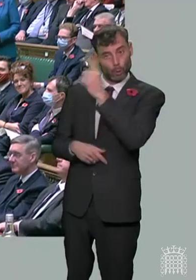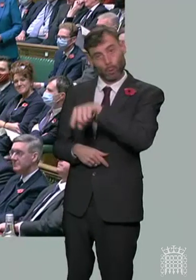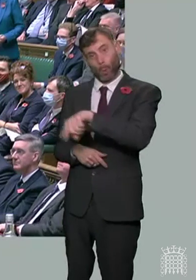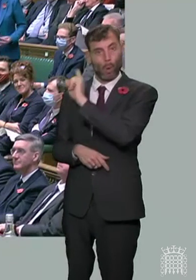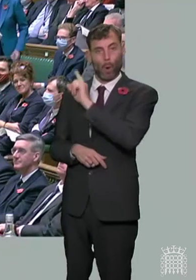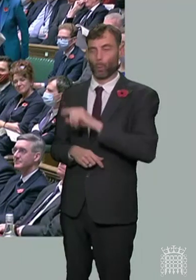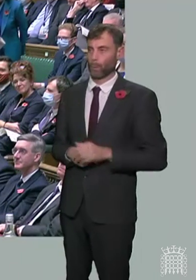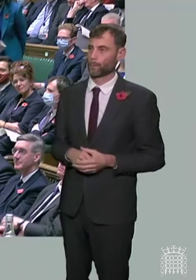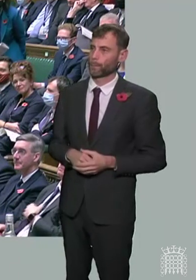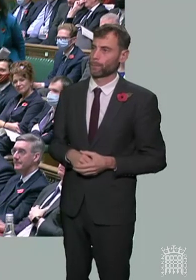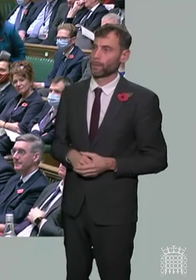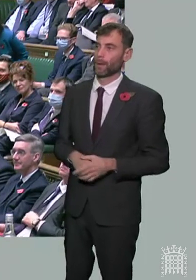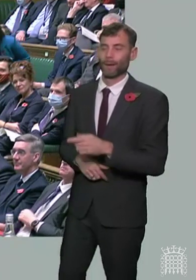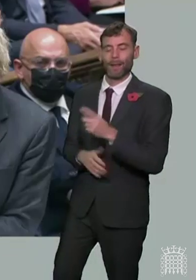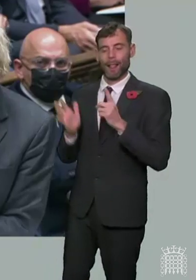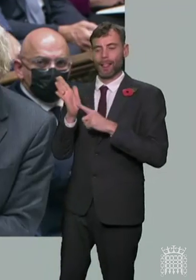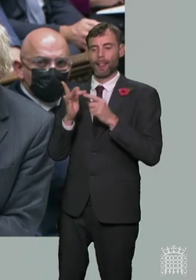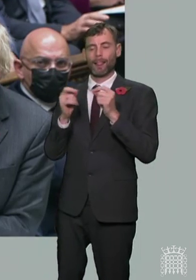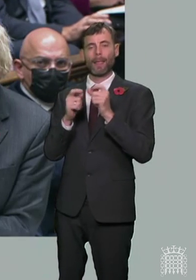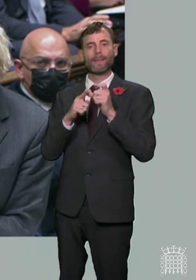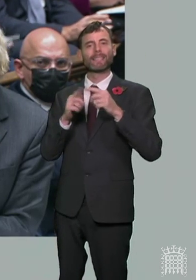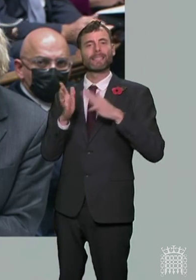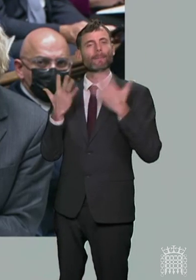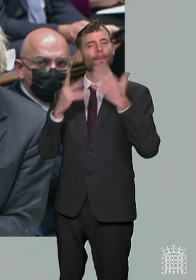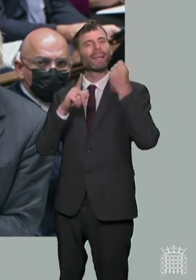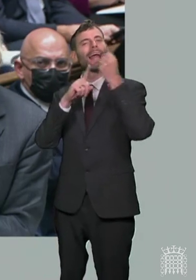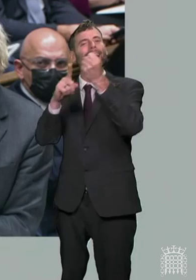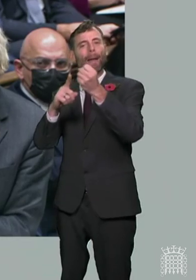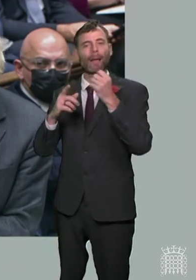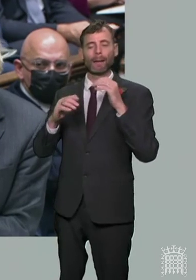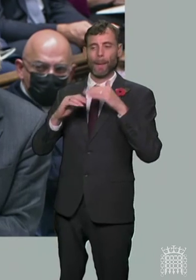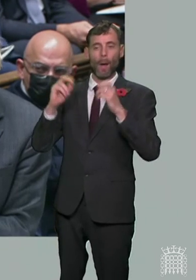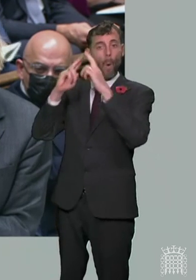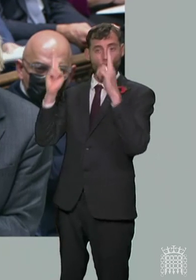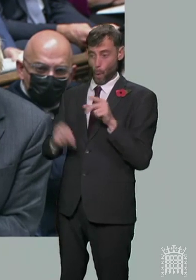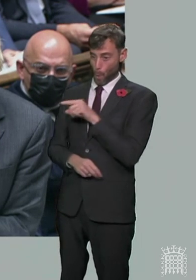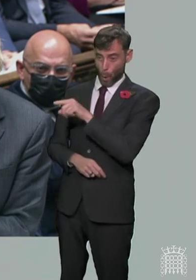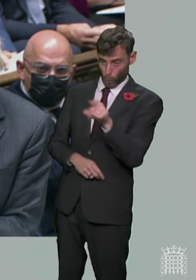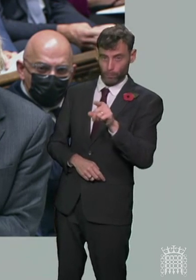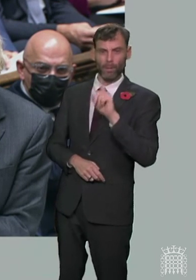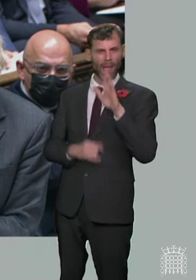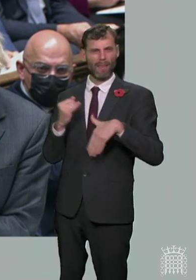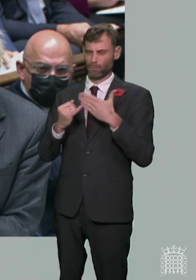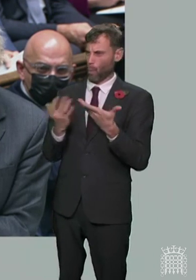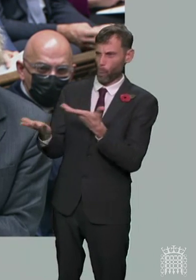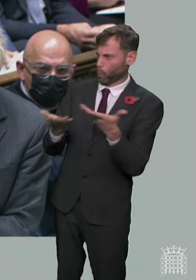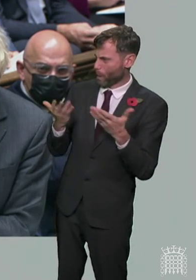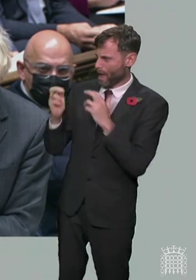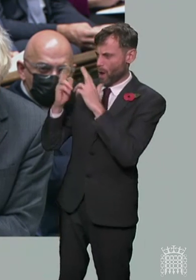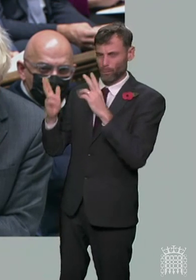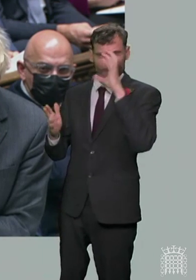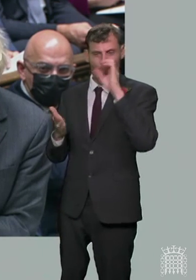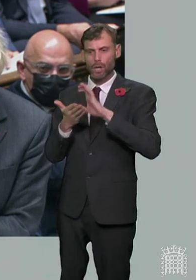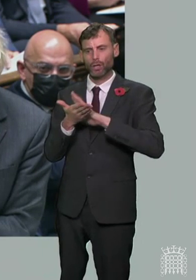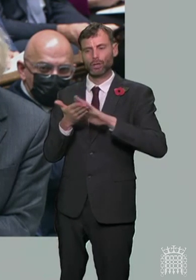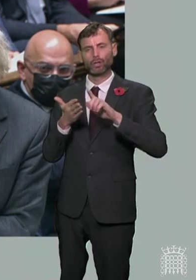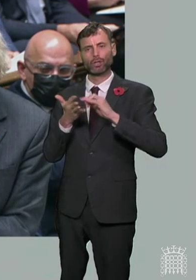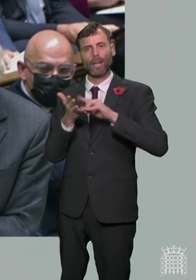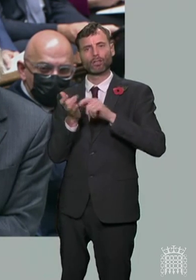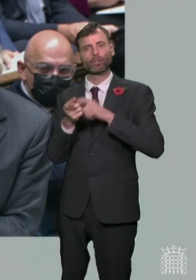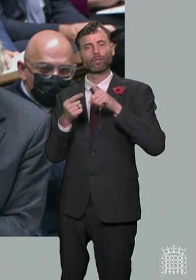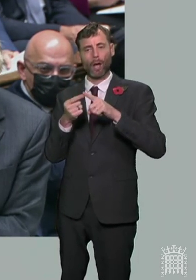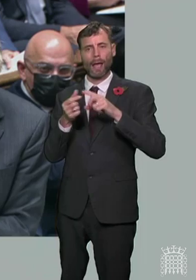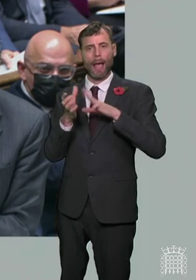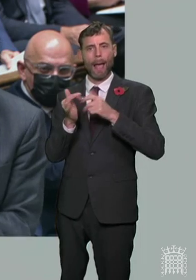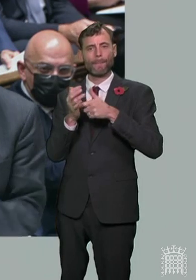It is not the first time that the Lib Dems have campaigned on homes that do not exist or will never exist, if I think of their campaign in Chesham and Amersham.